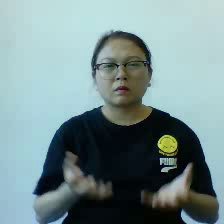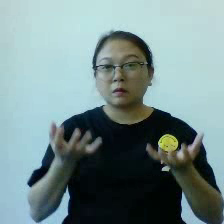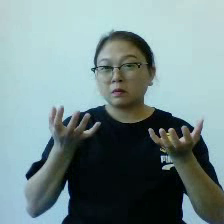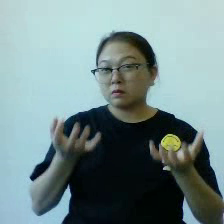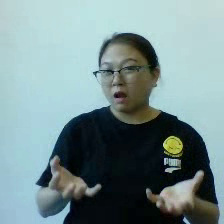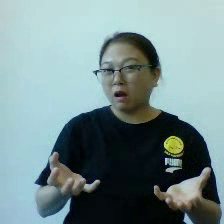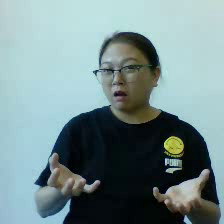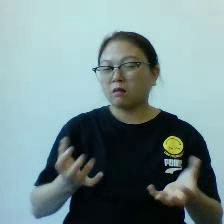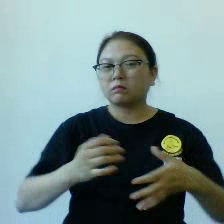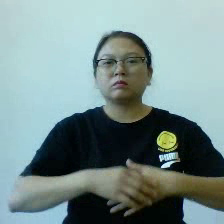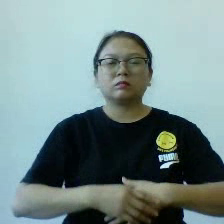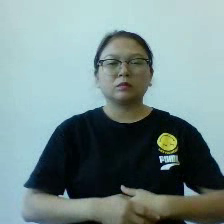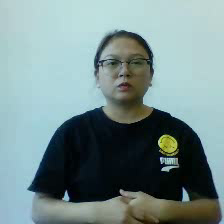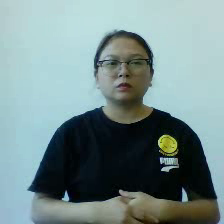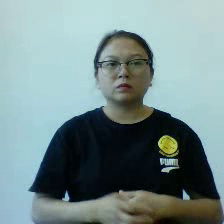Nặng